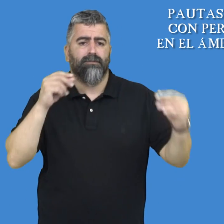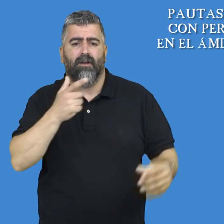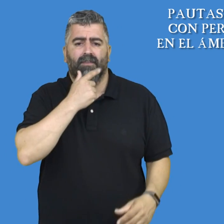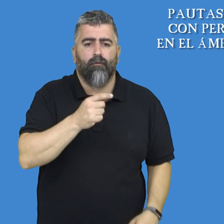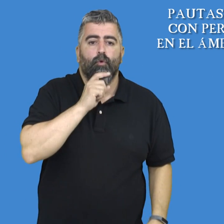fácil